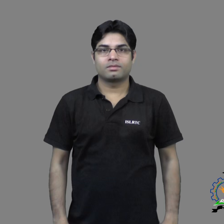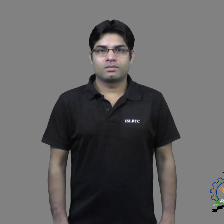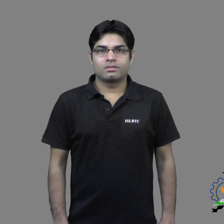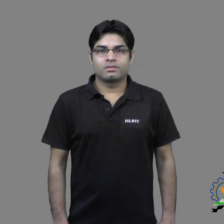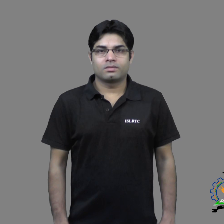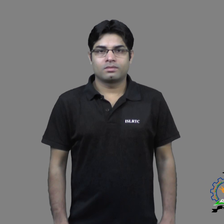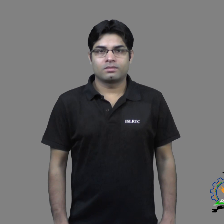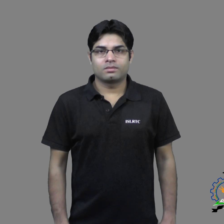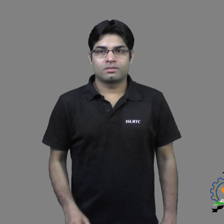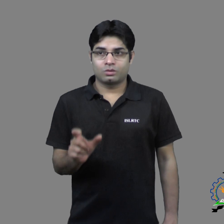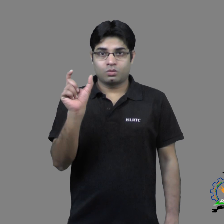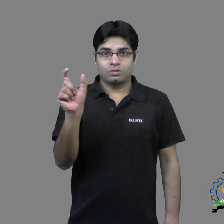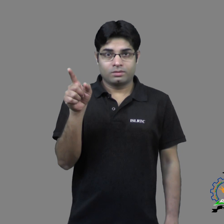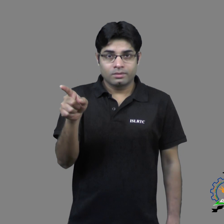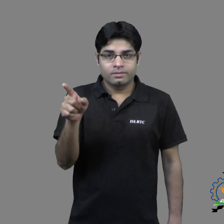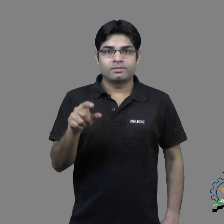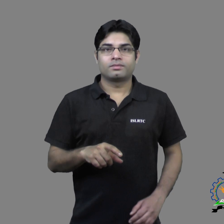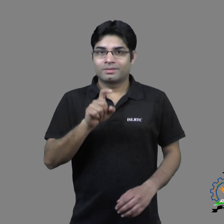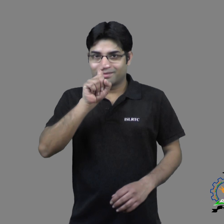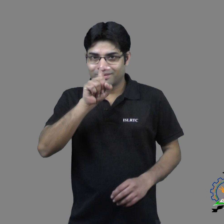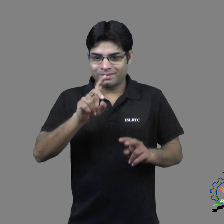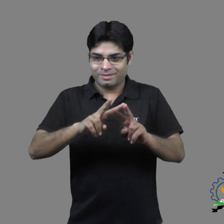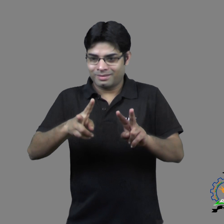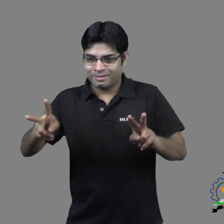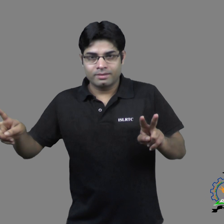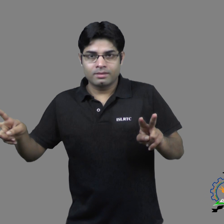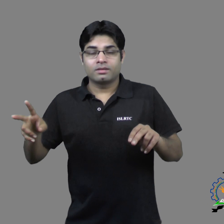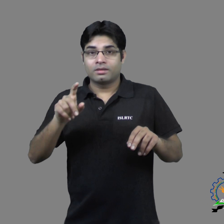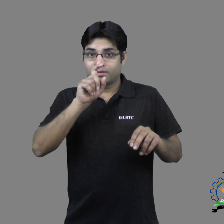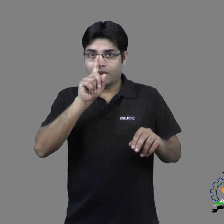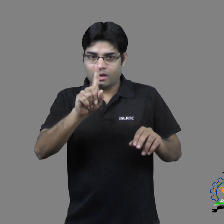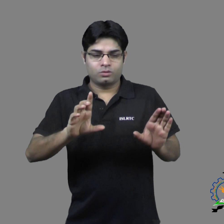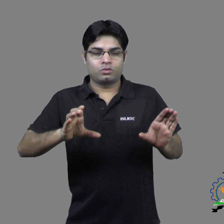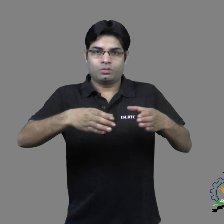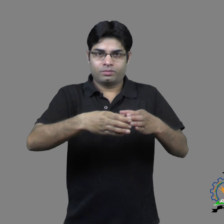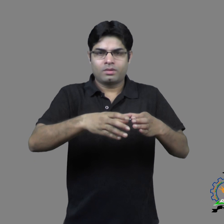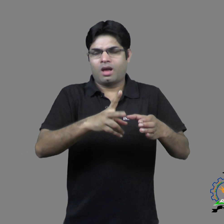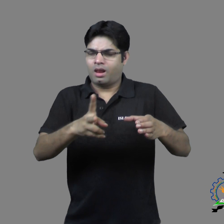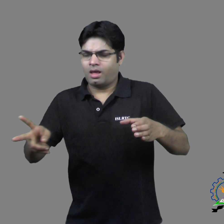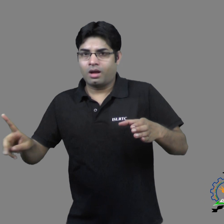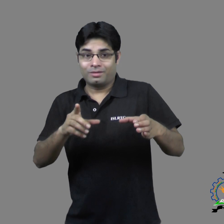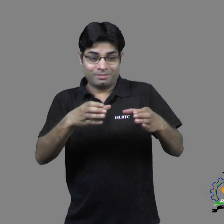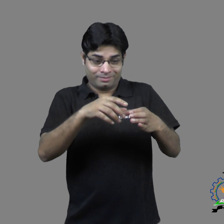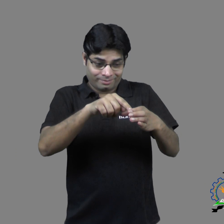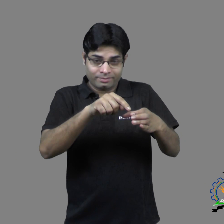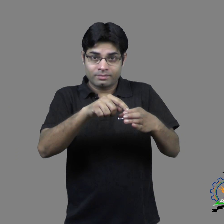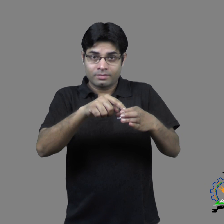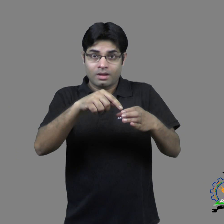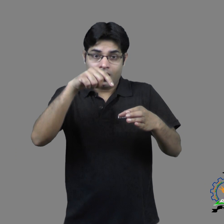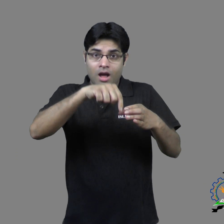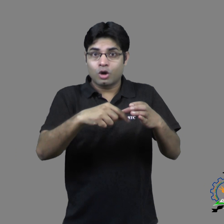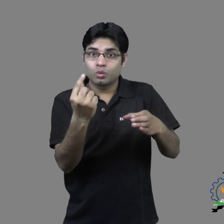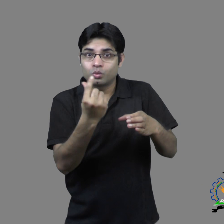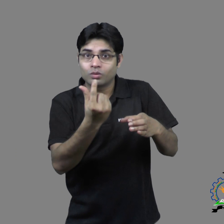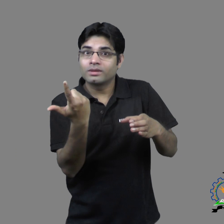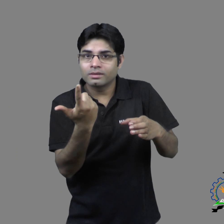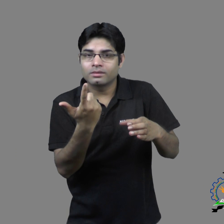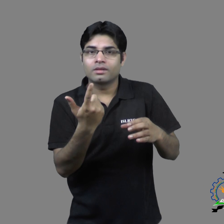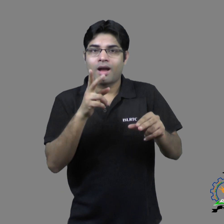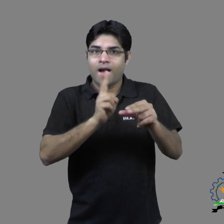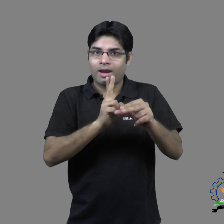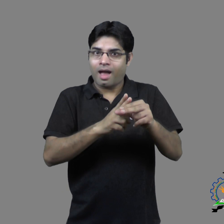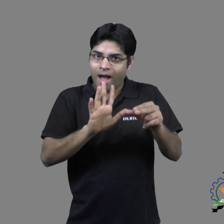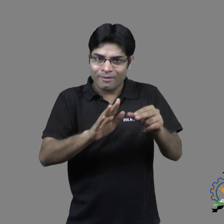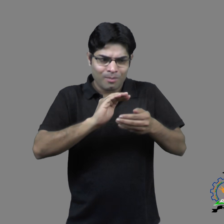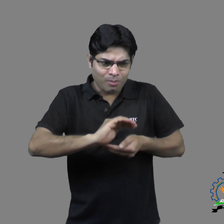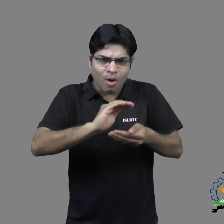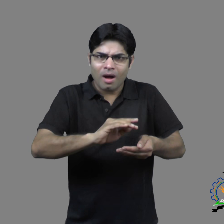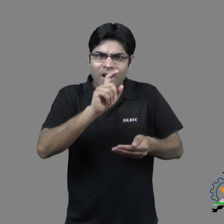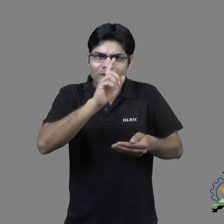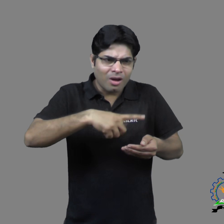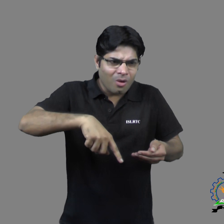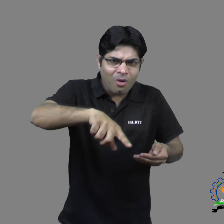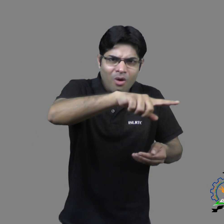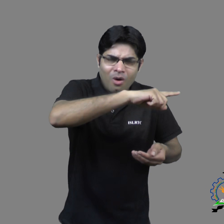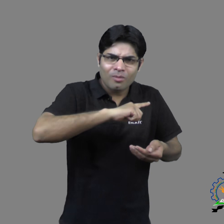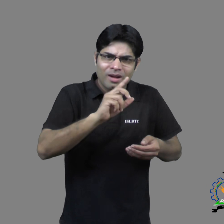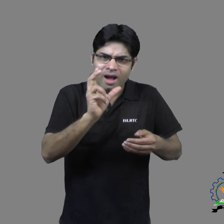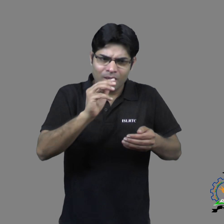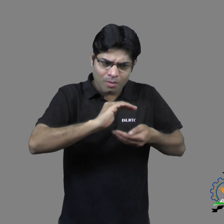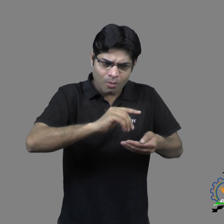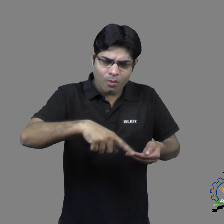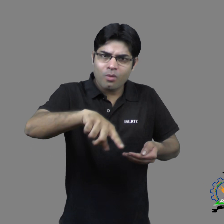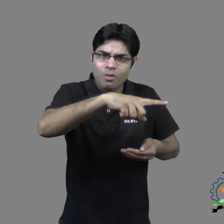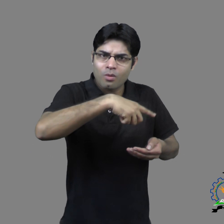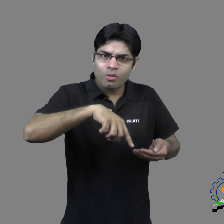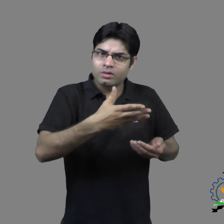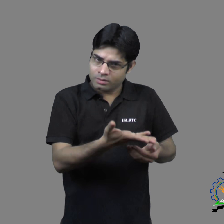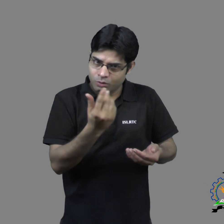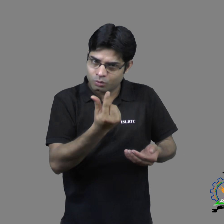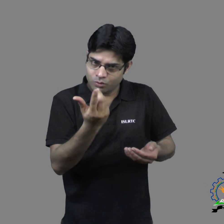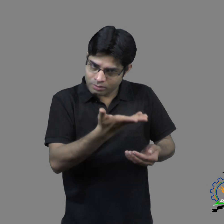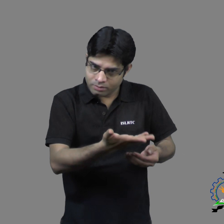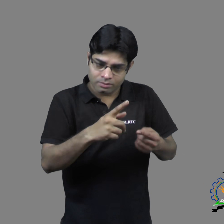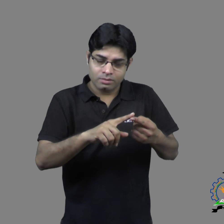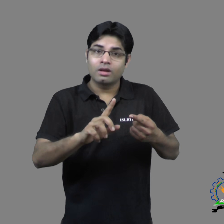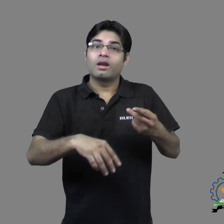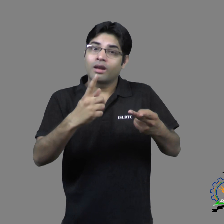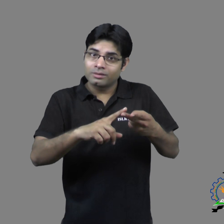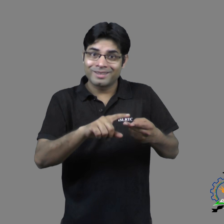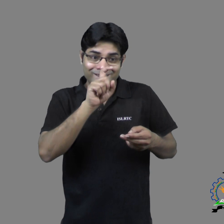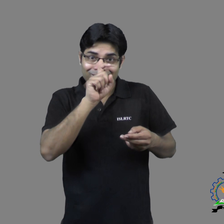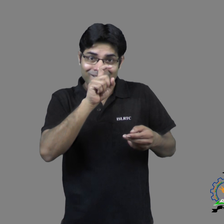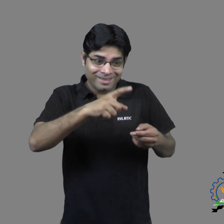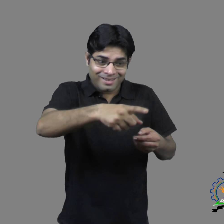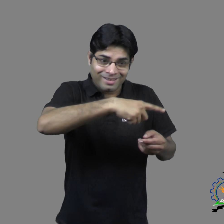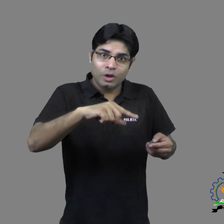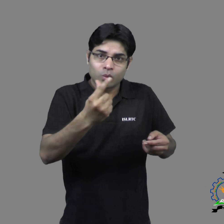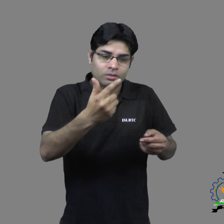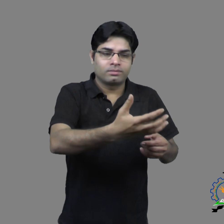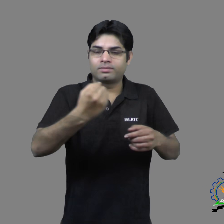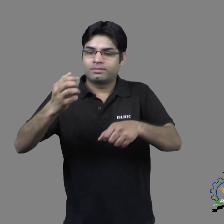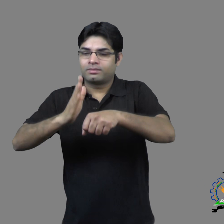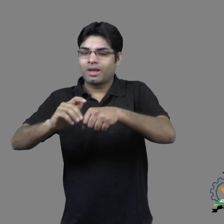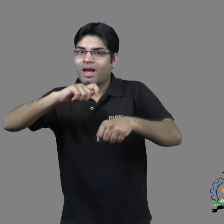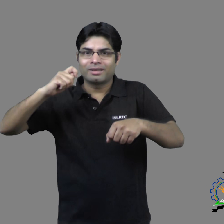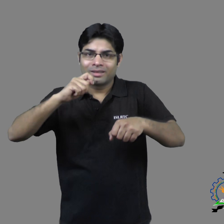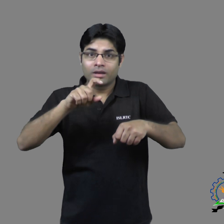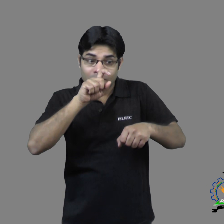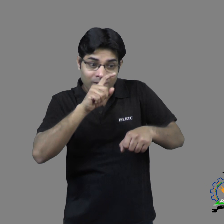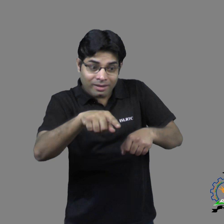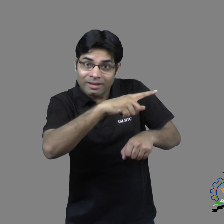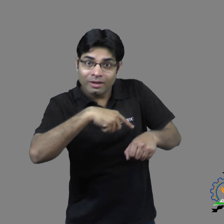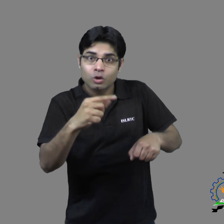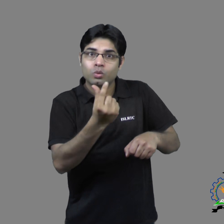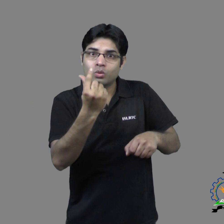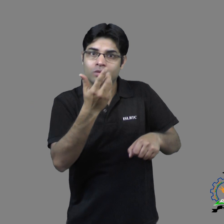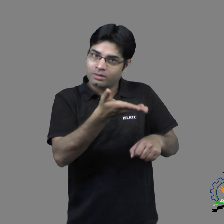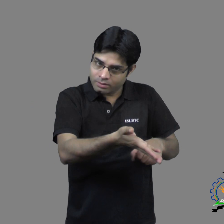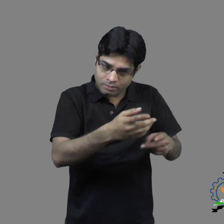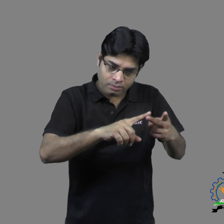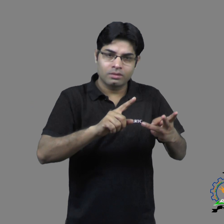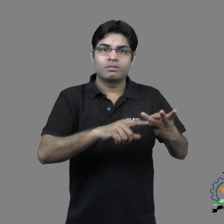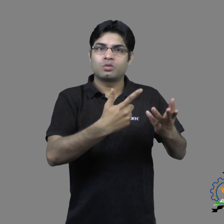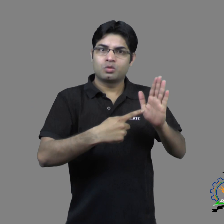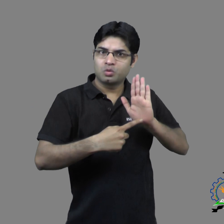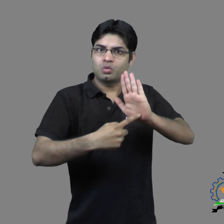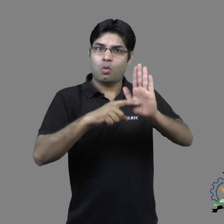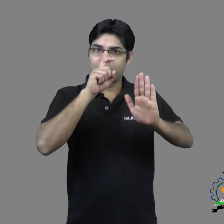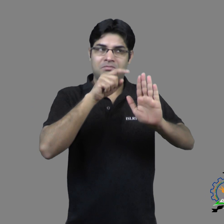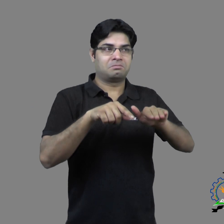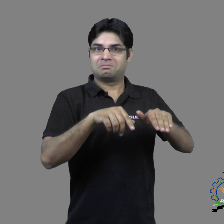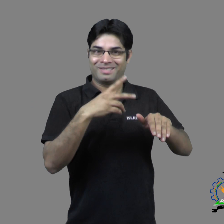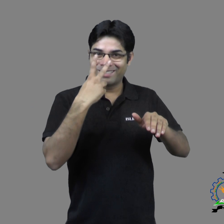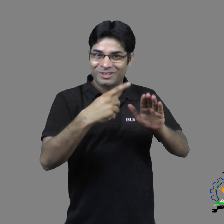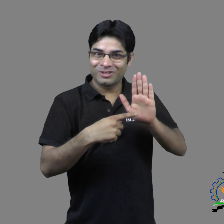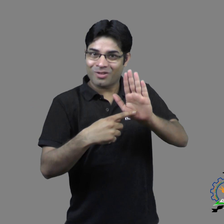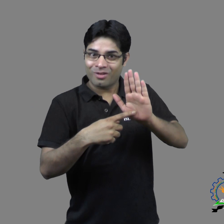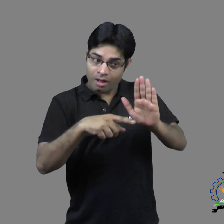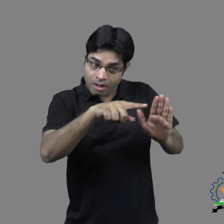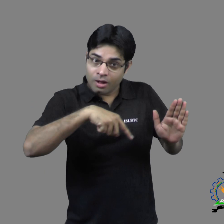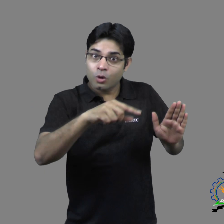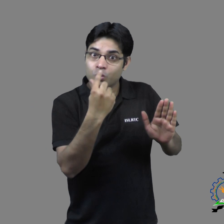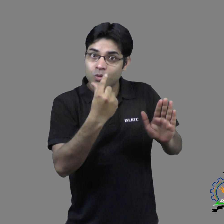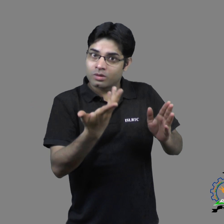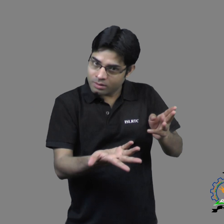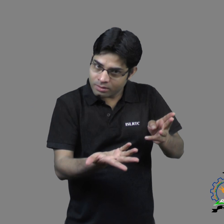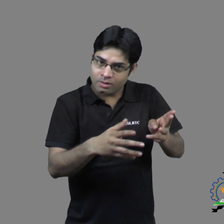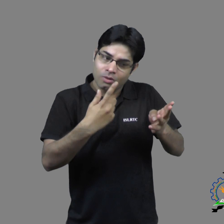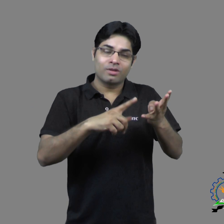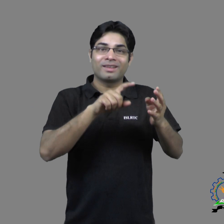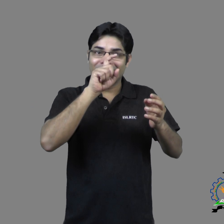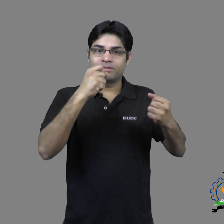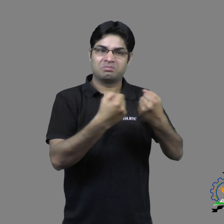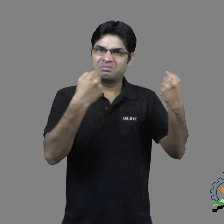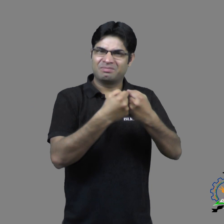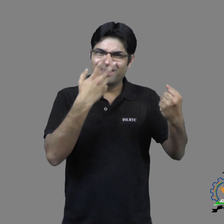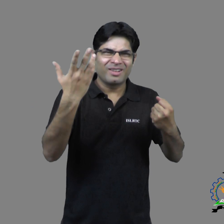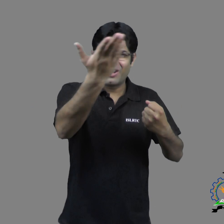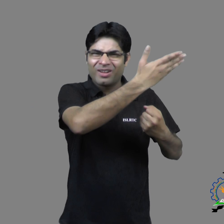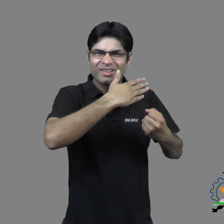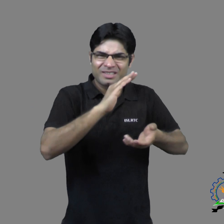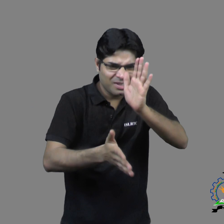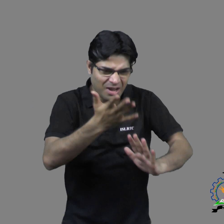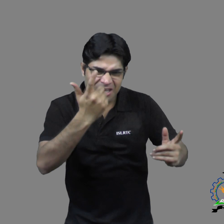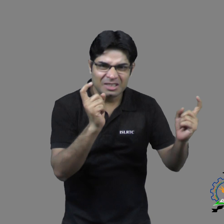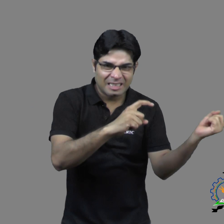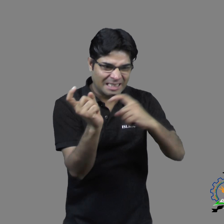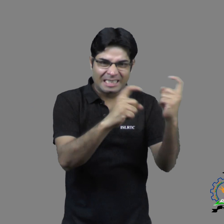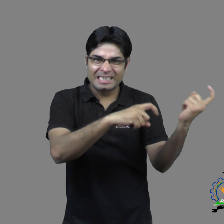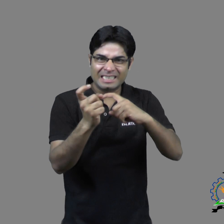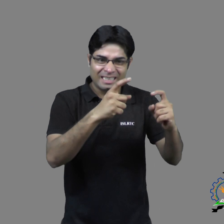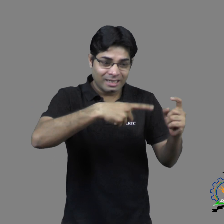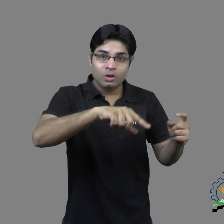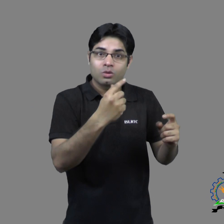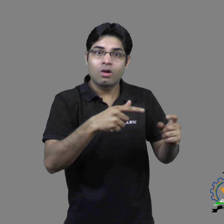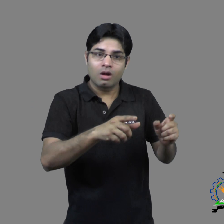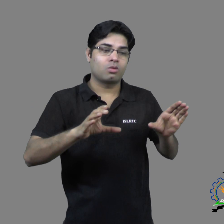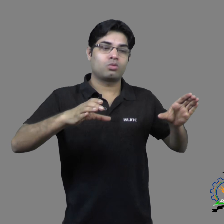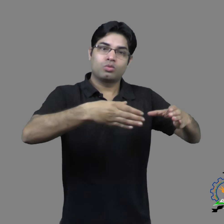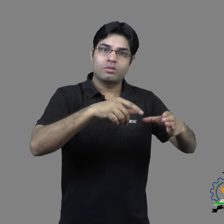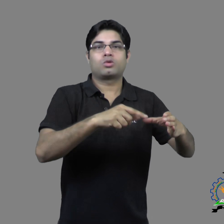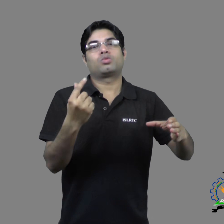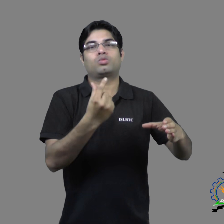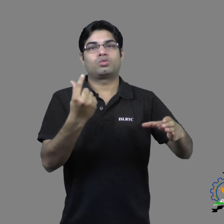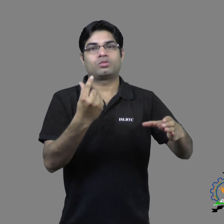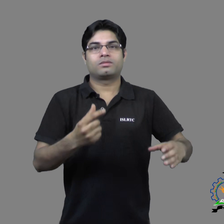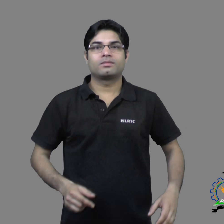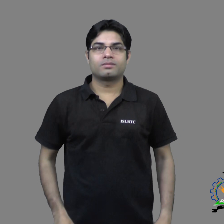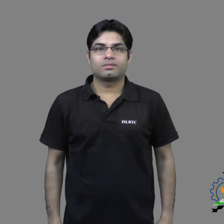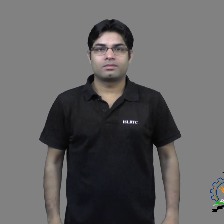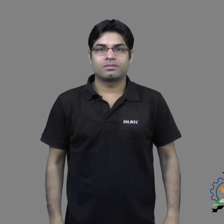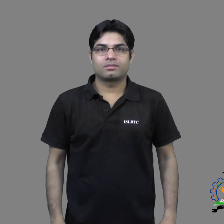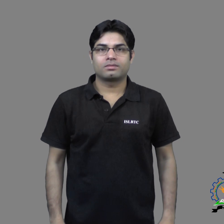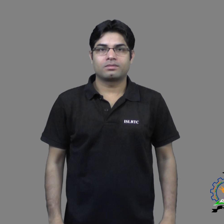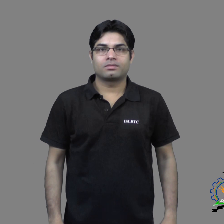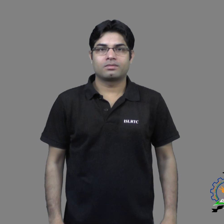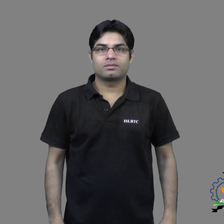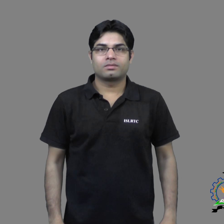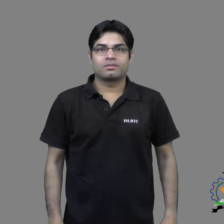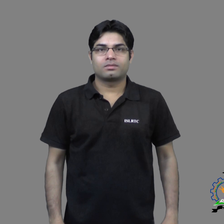On the Basis of Use of the Breeds